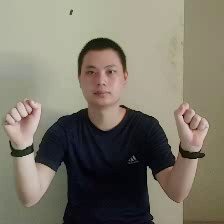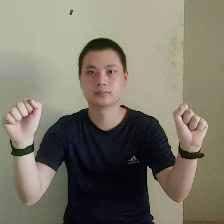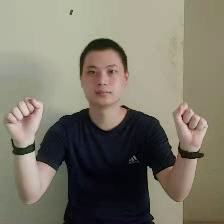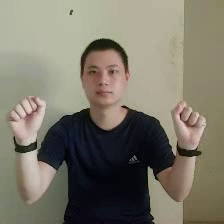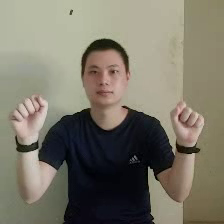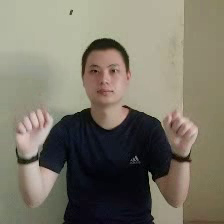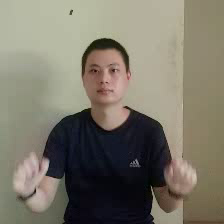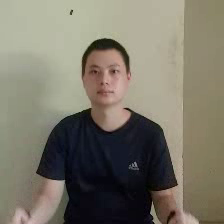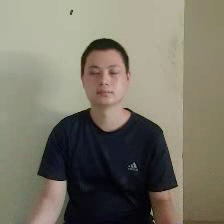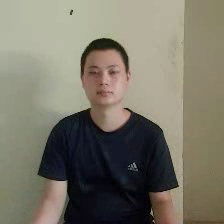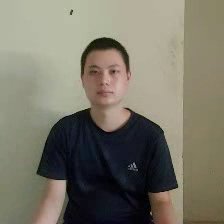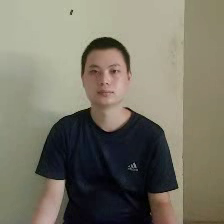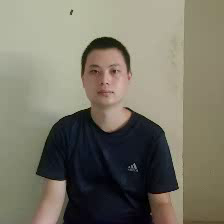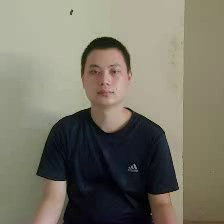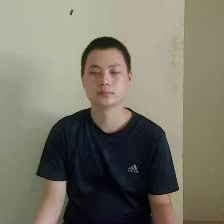Thăm